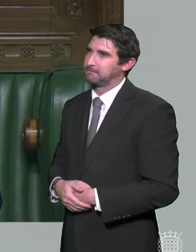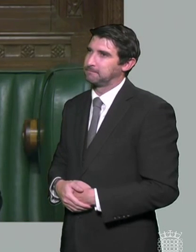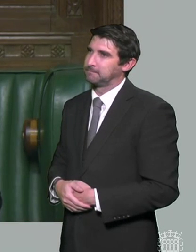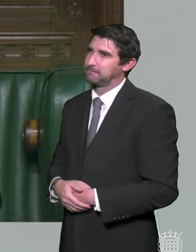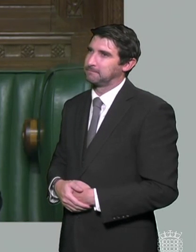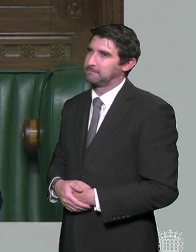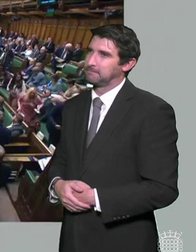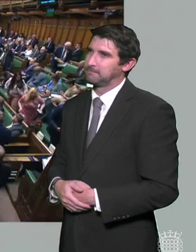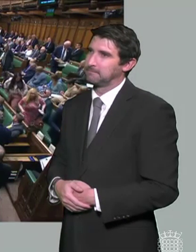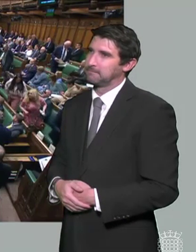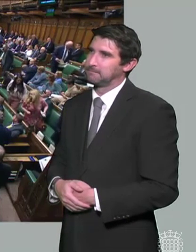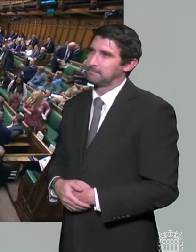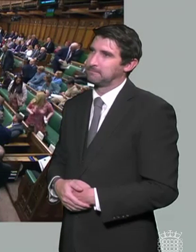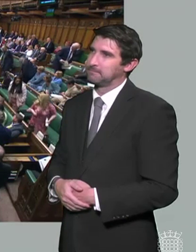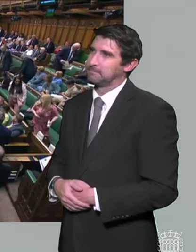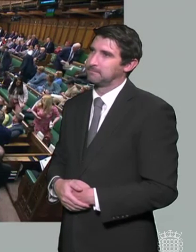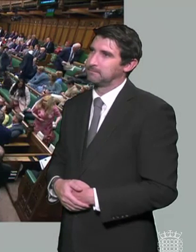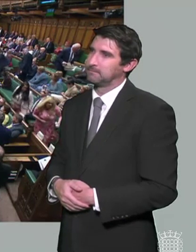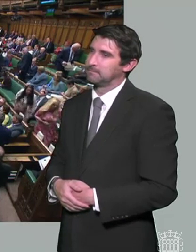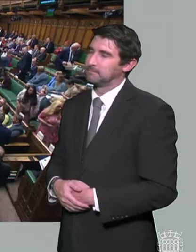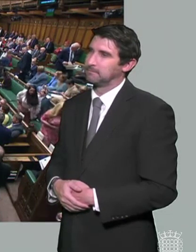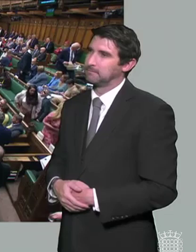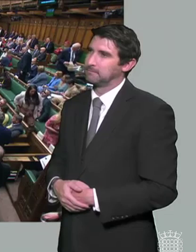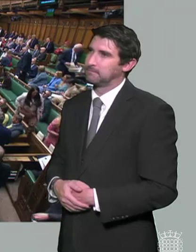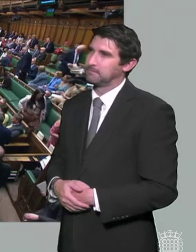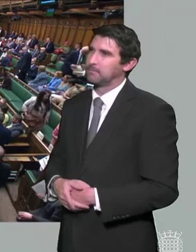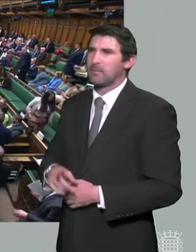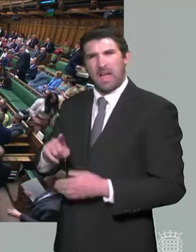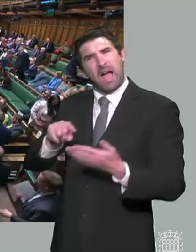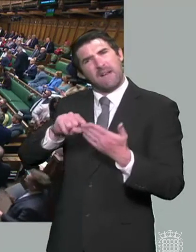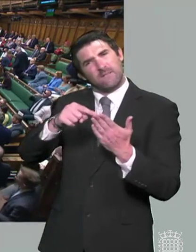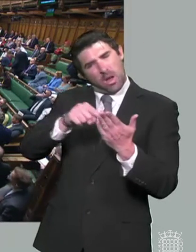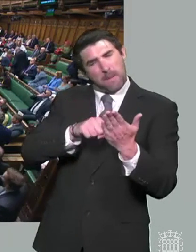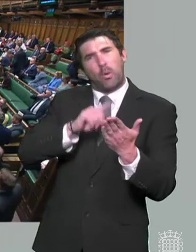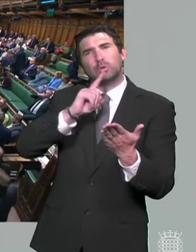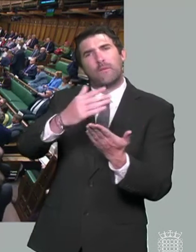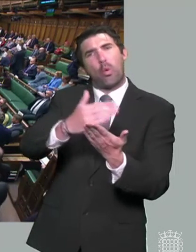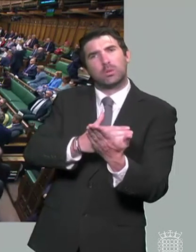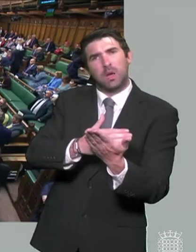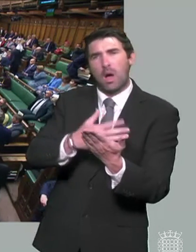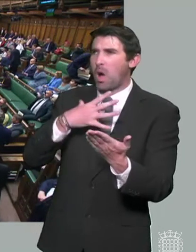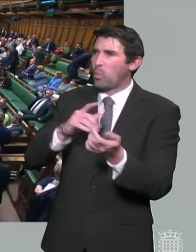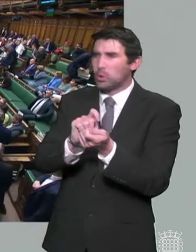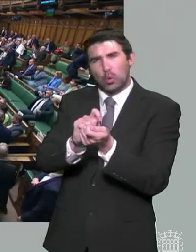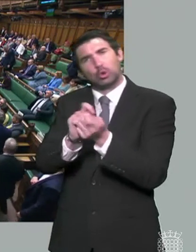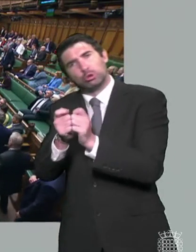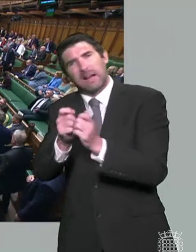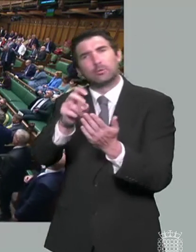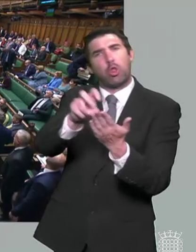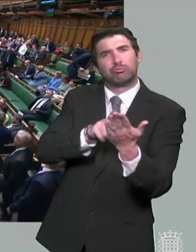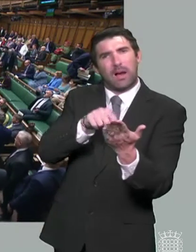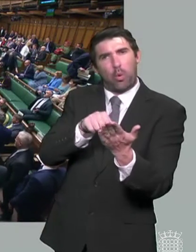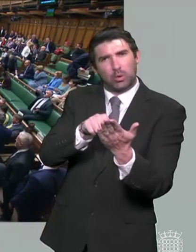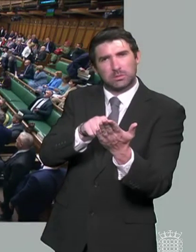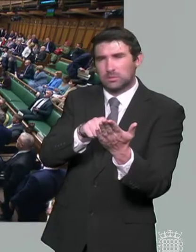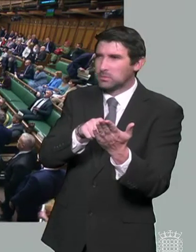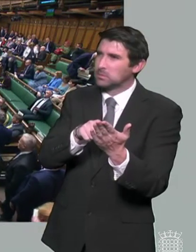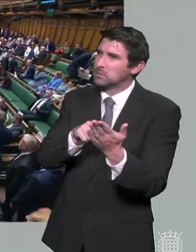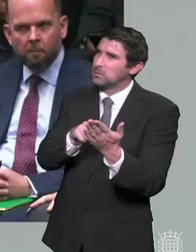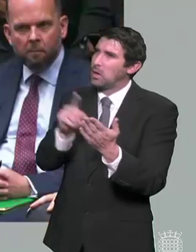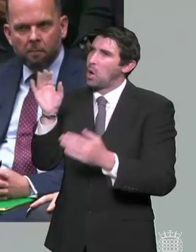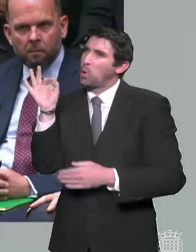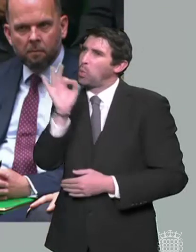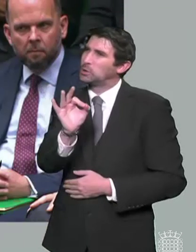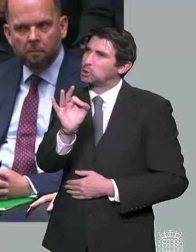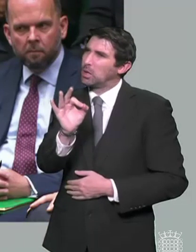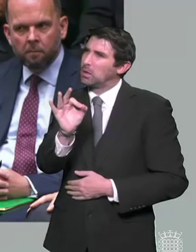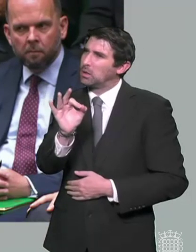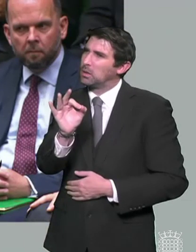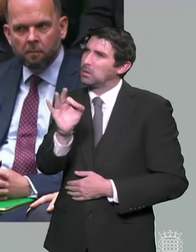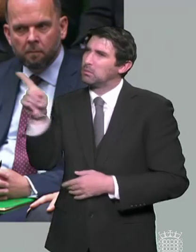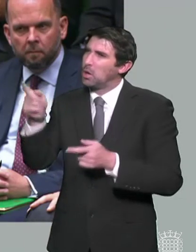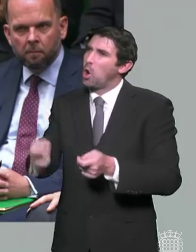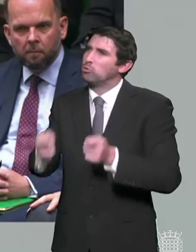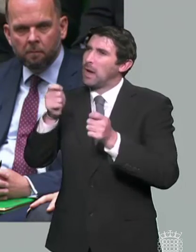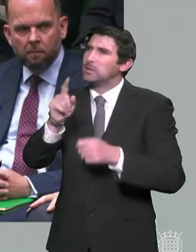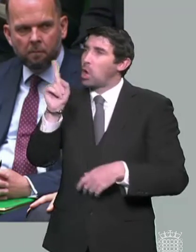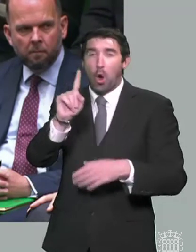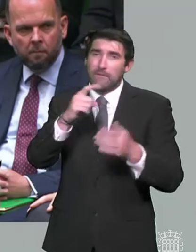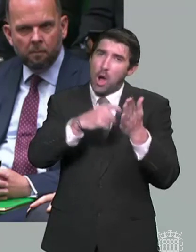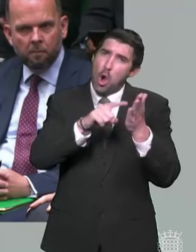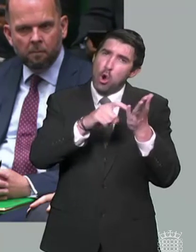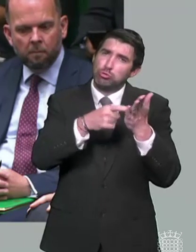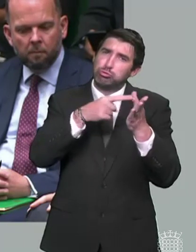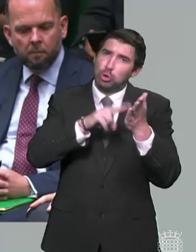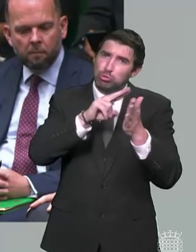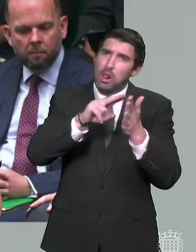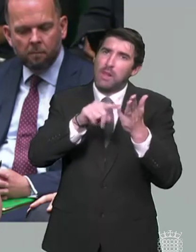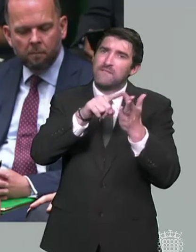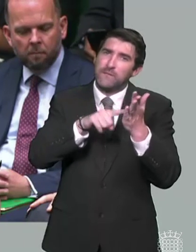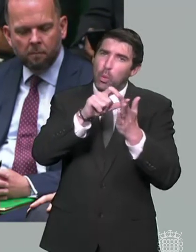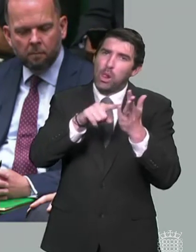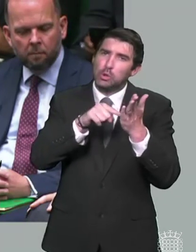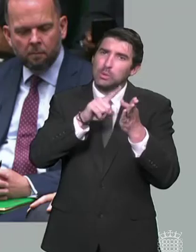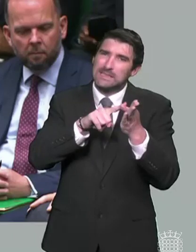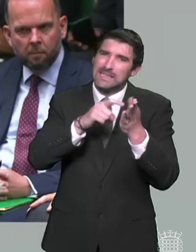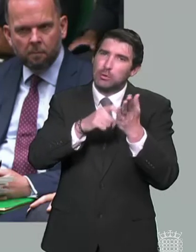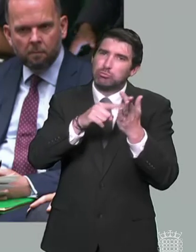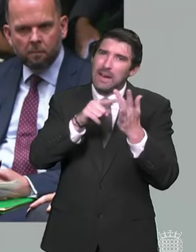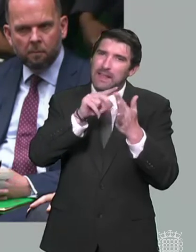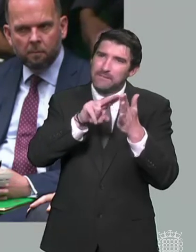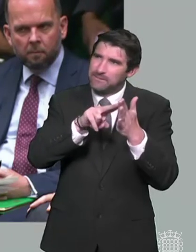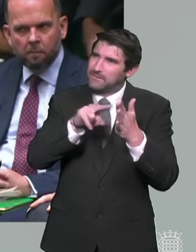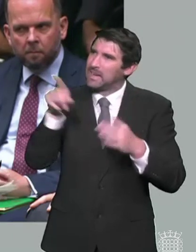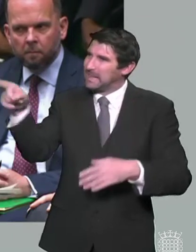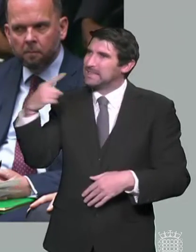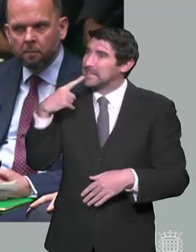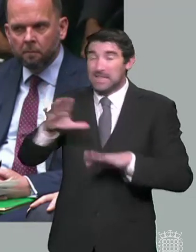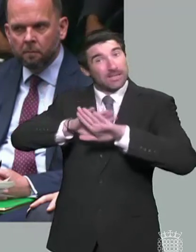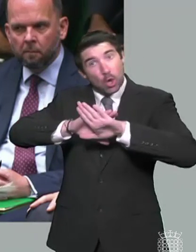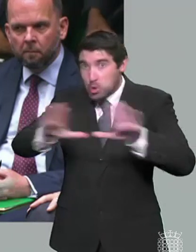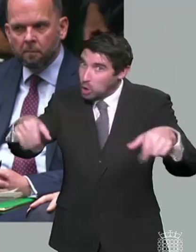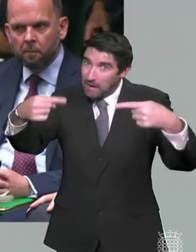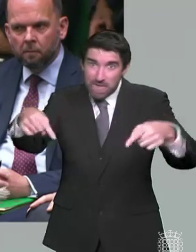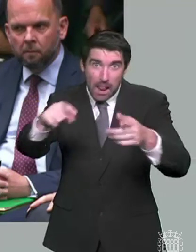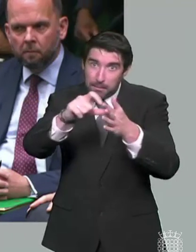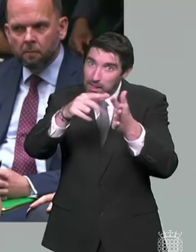On a point of order, Madam Deputy Speaker. I wonder whether you could advise me on how I can correct the record on the question from the right honourable Member for Kingston and Surbiton , who raised the matter of rural fuel duty relief and incorrectly advised that it was not available in Devon.